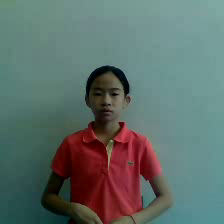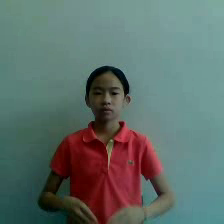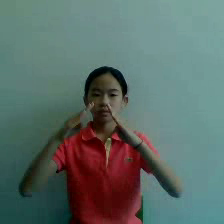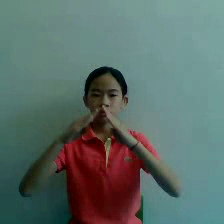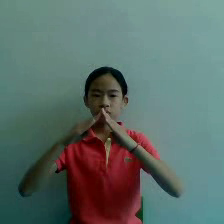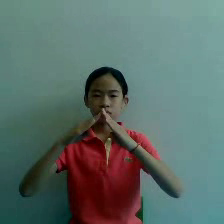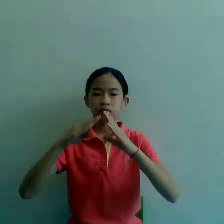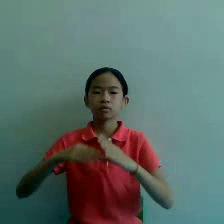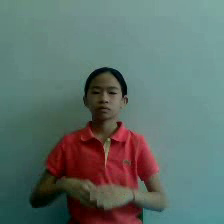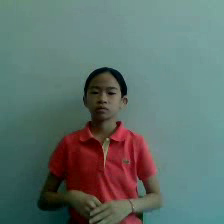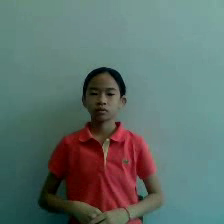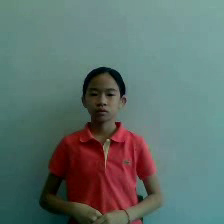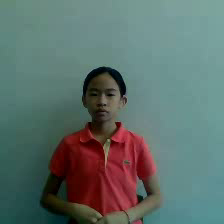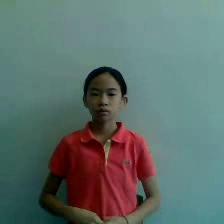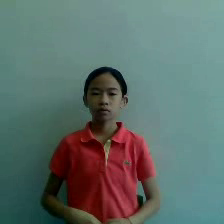Nhà